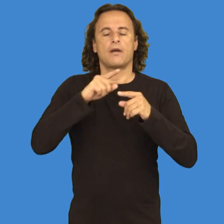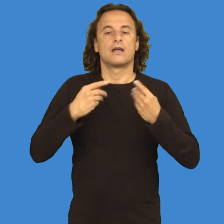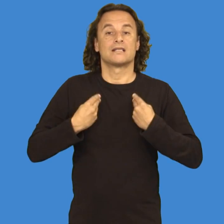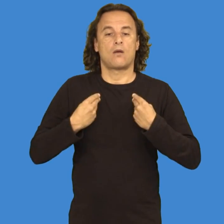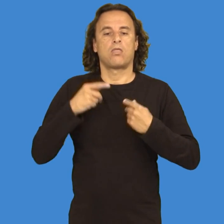vivir